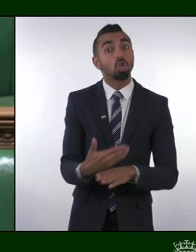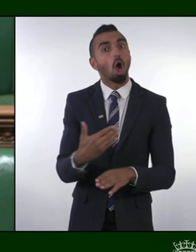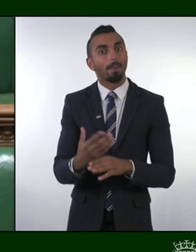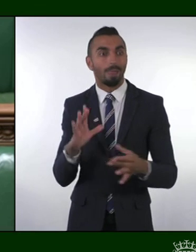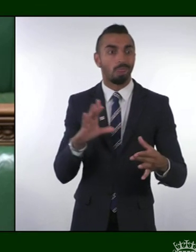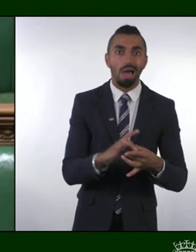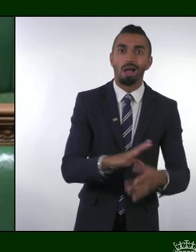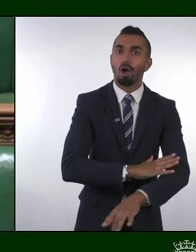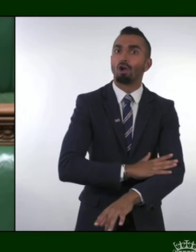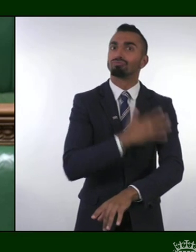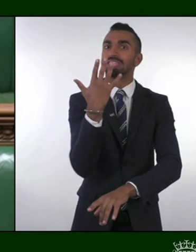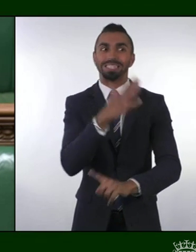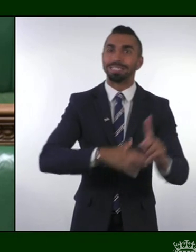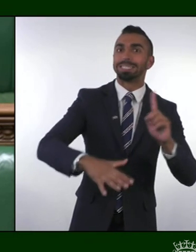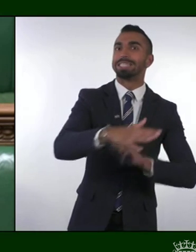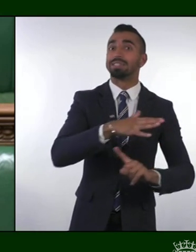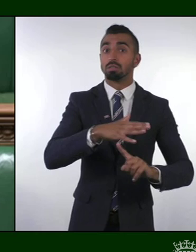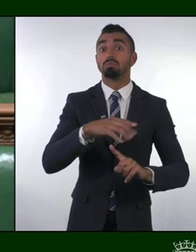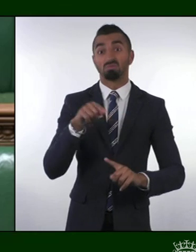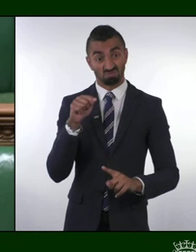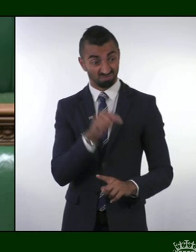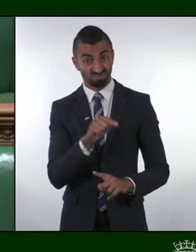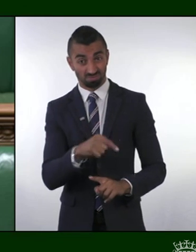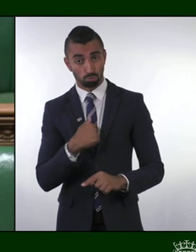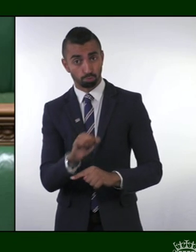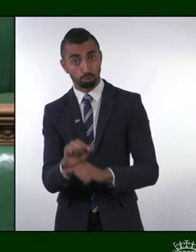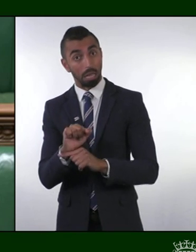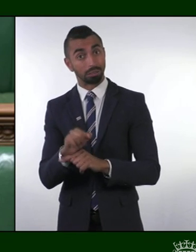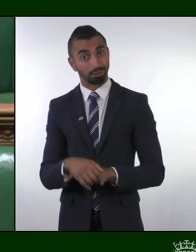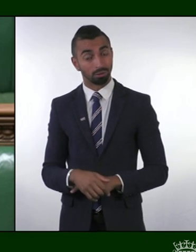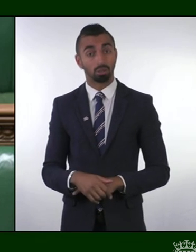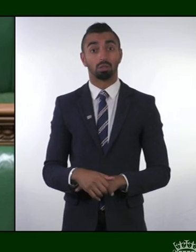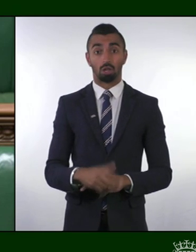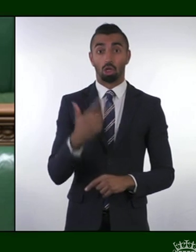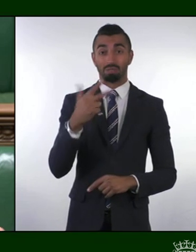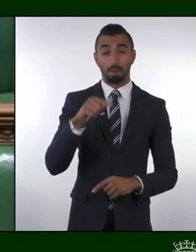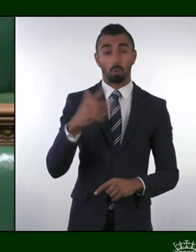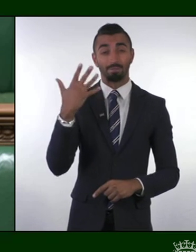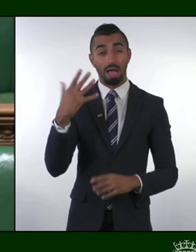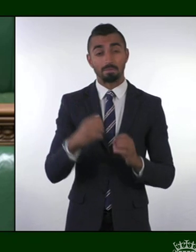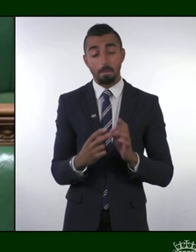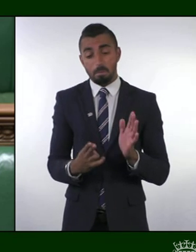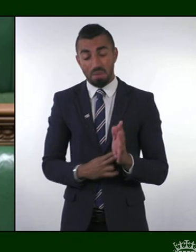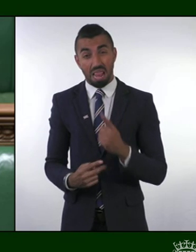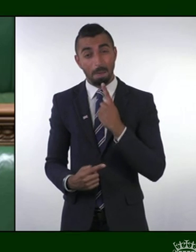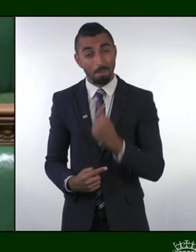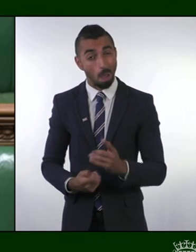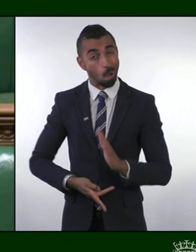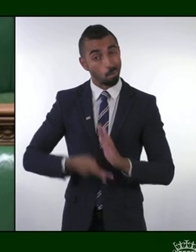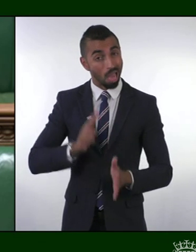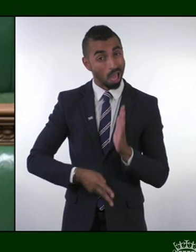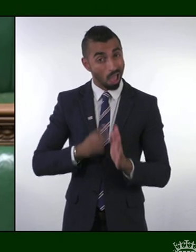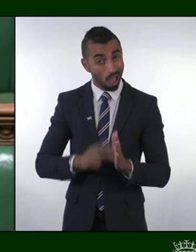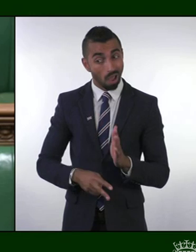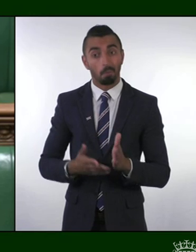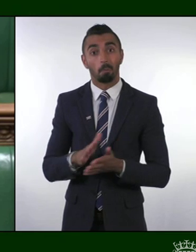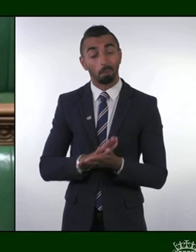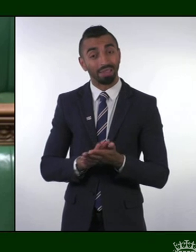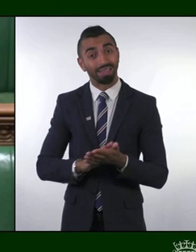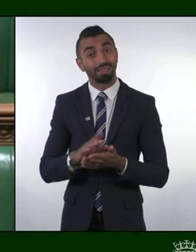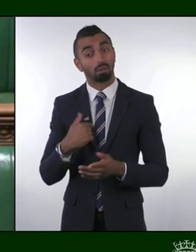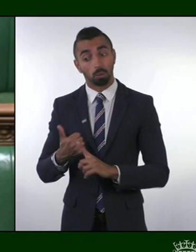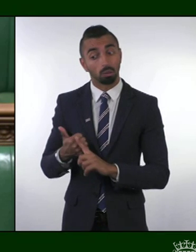A £3 billion green jobs plan to save money, cut carbon and create jobs.